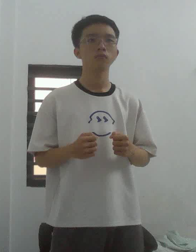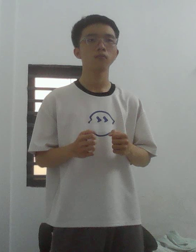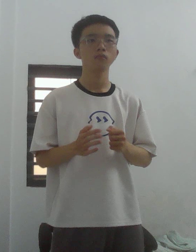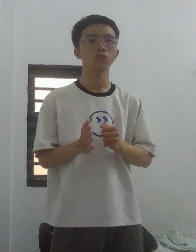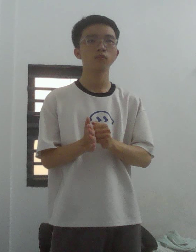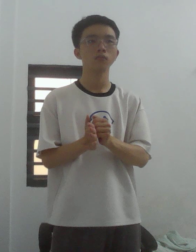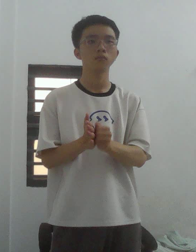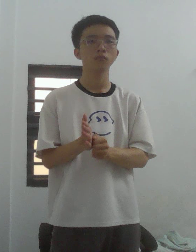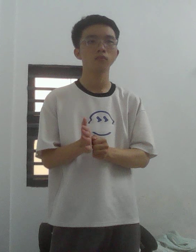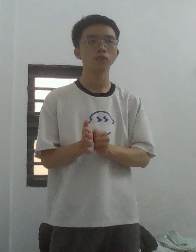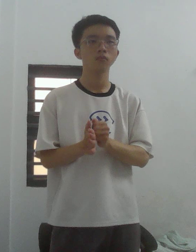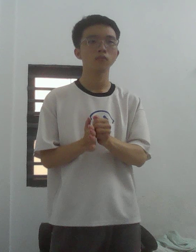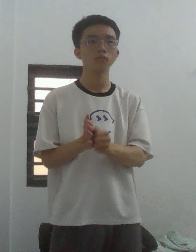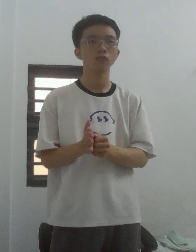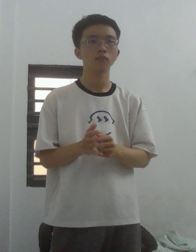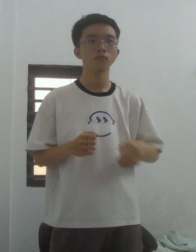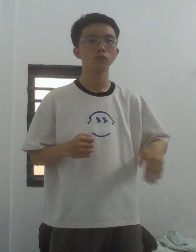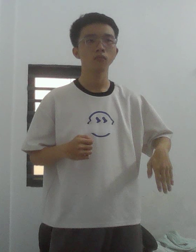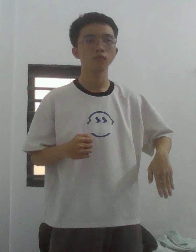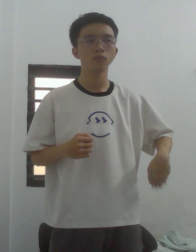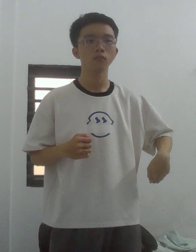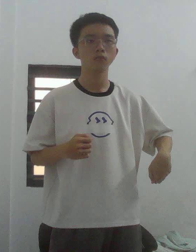thang sau